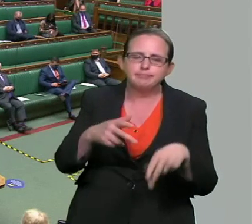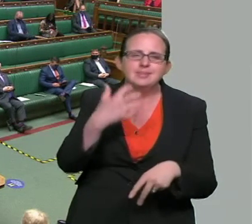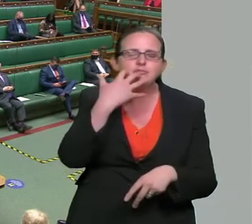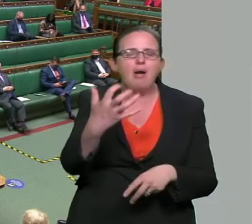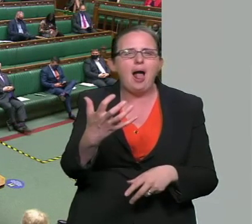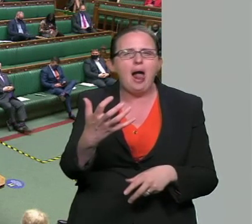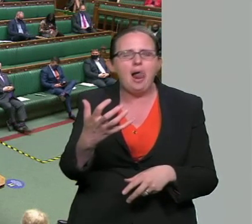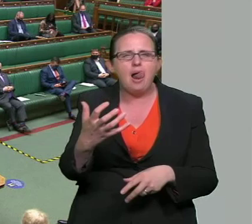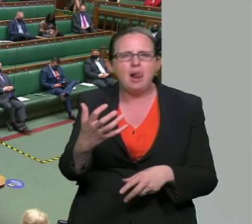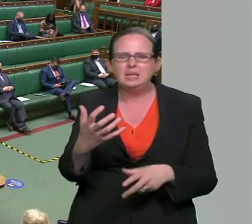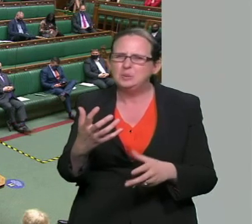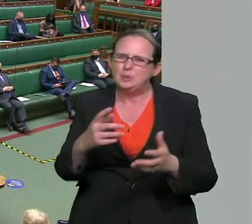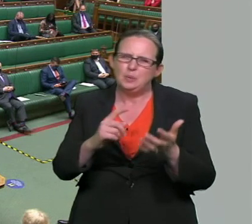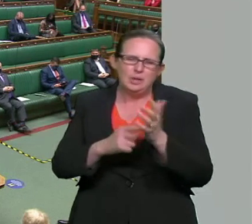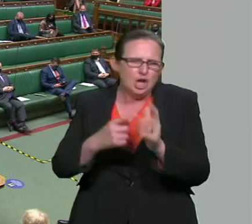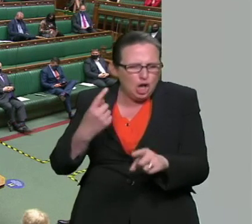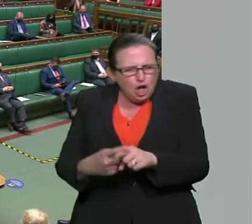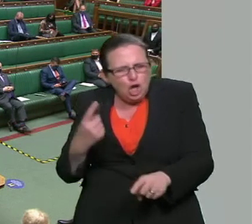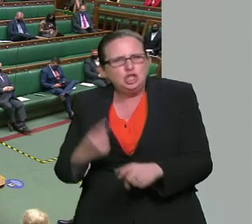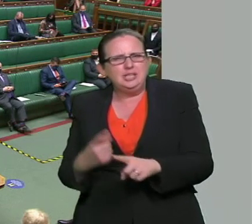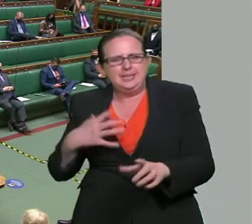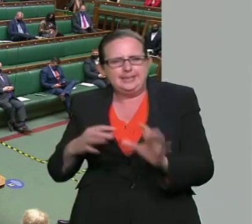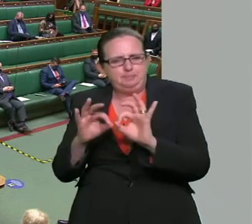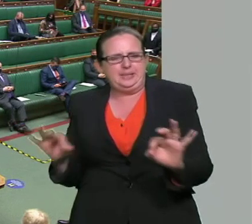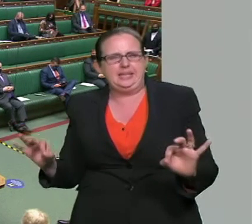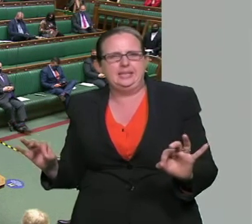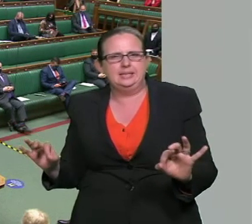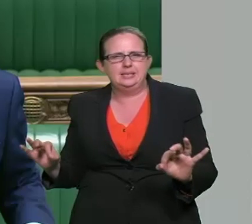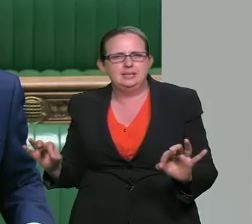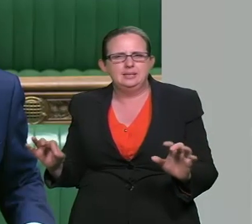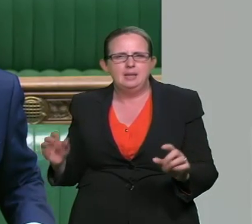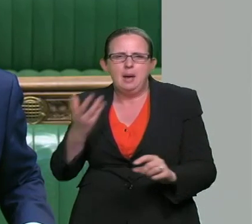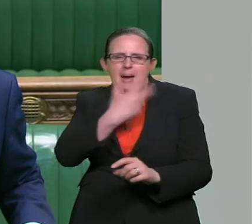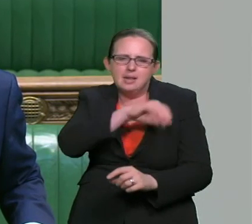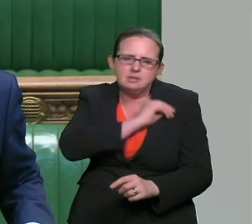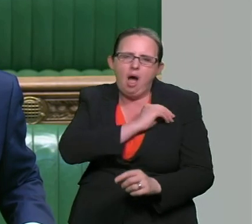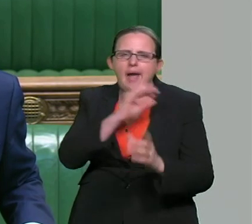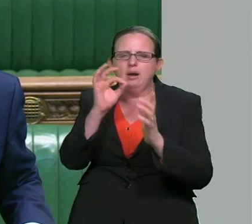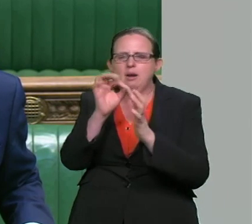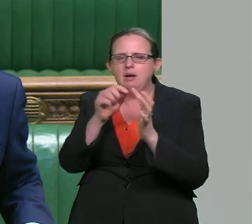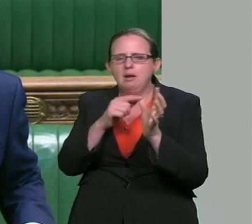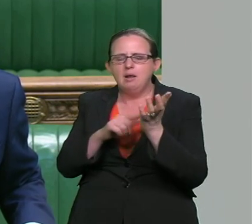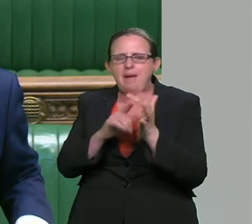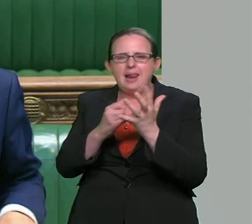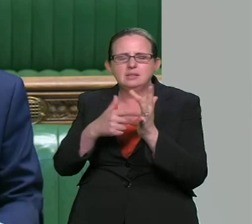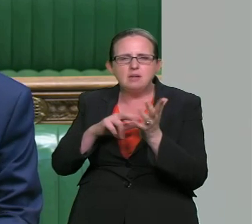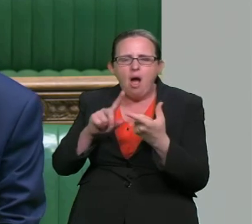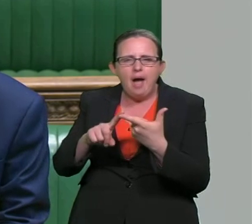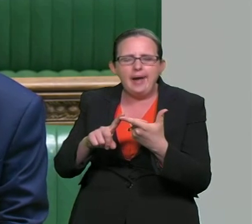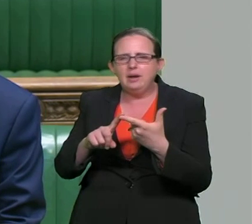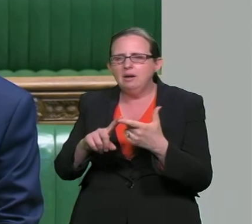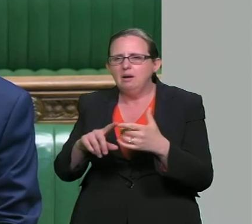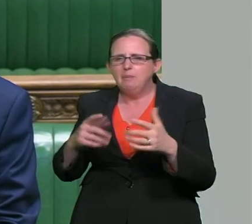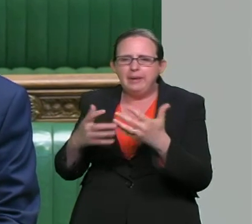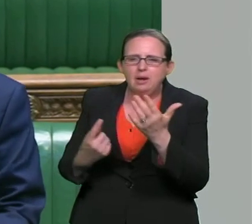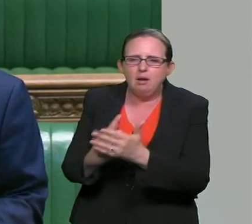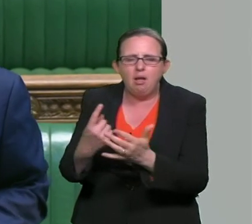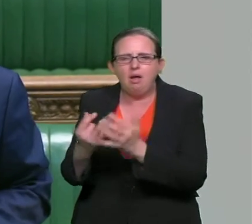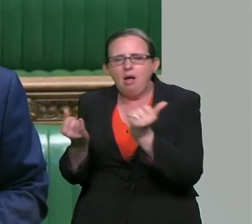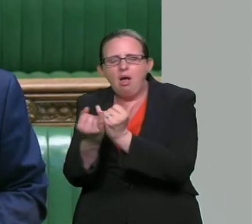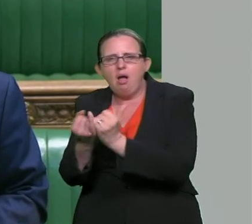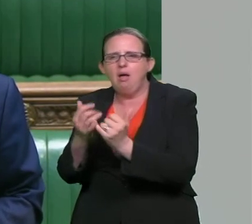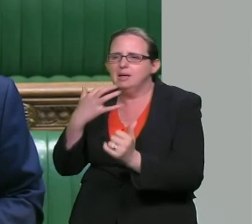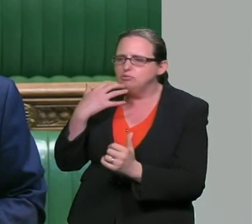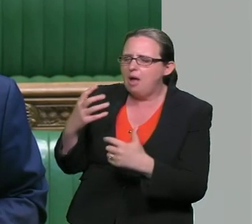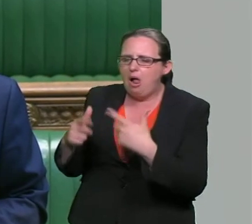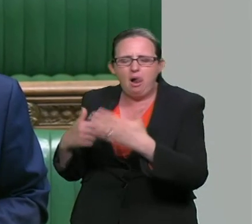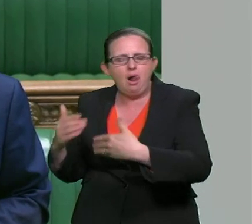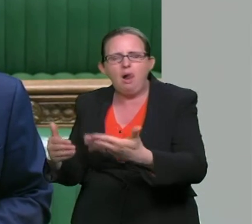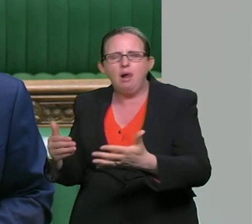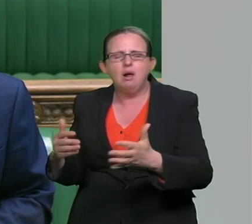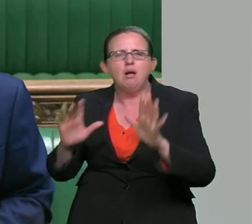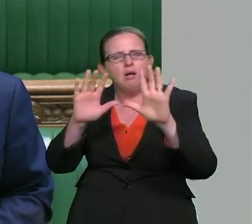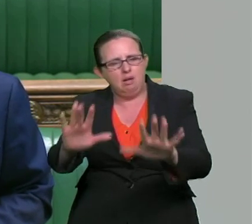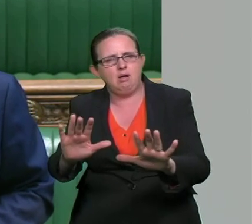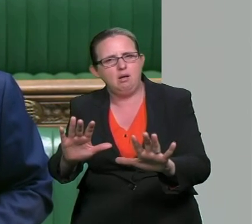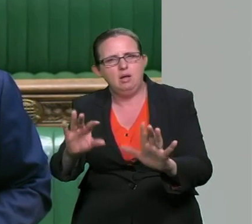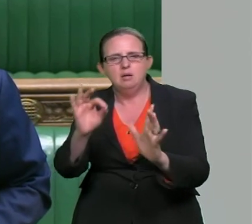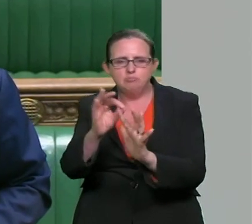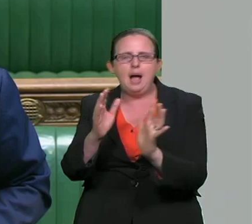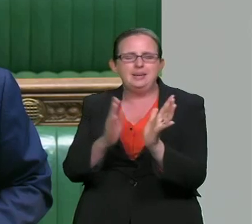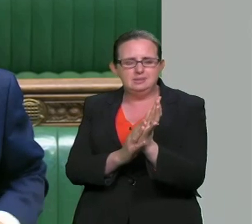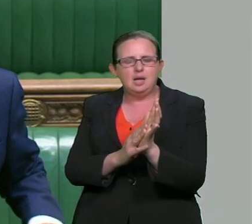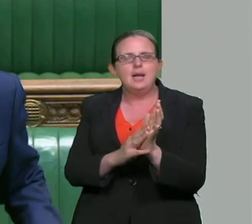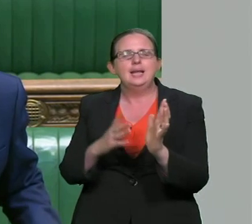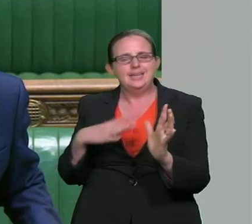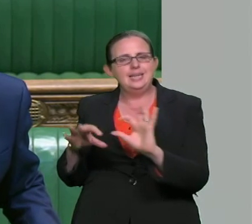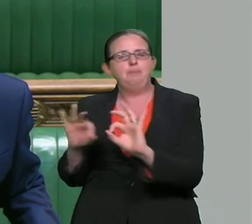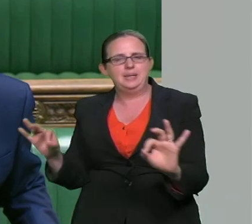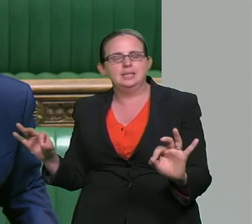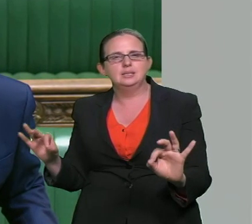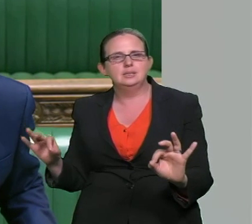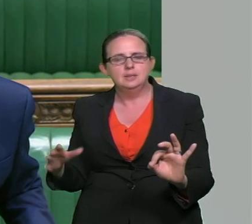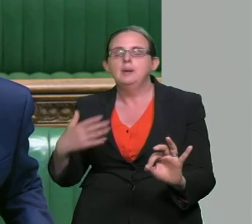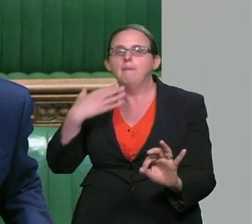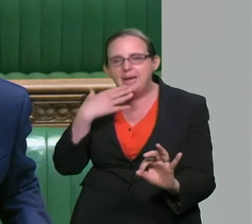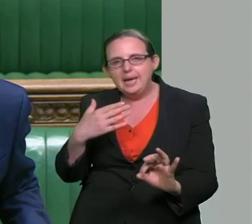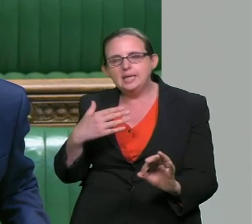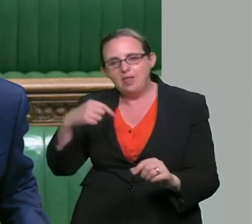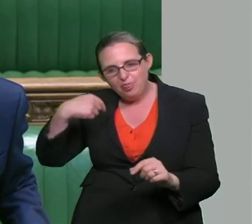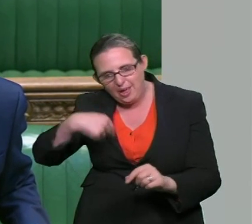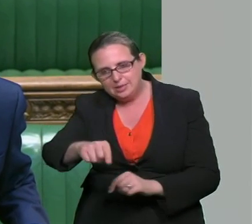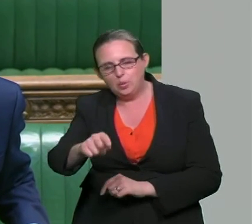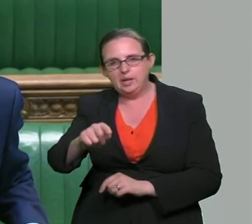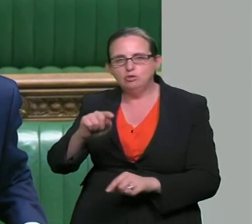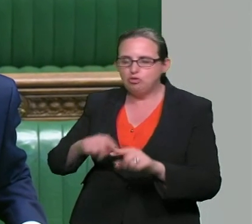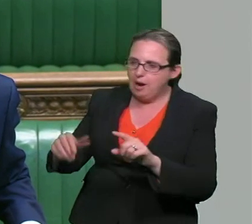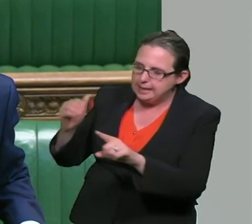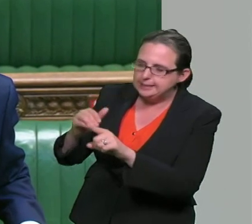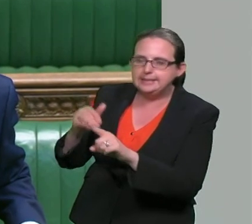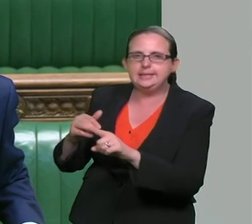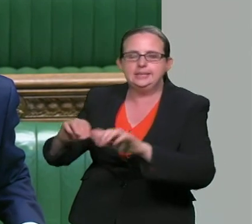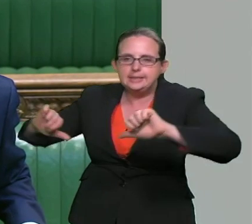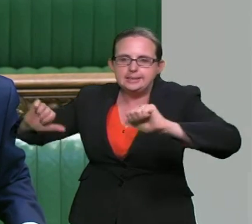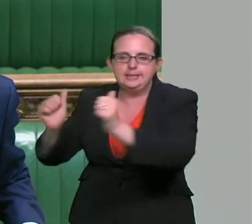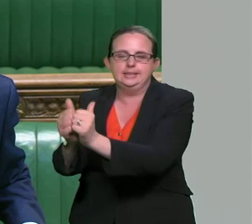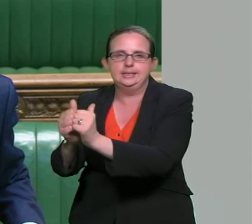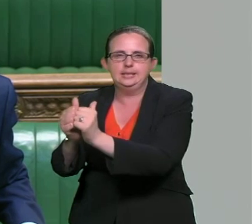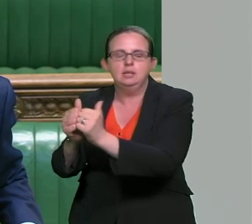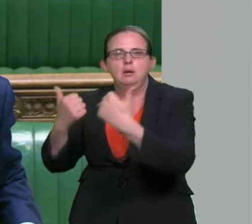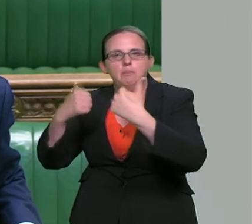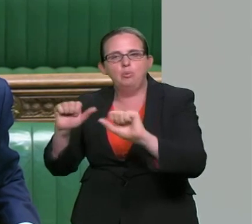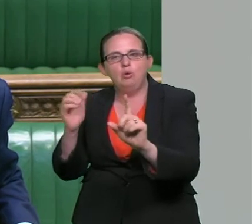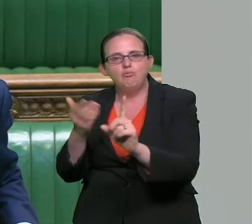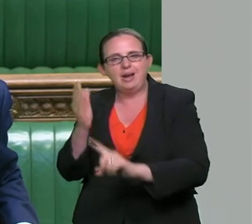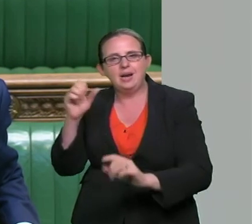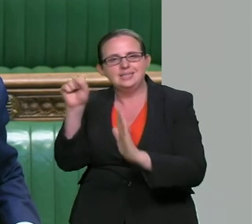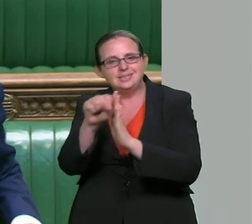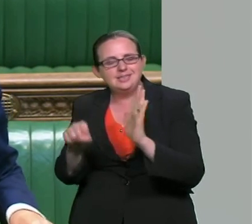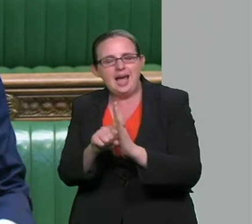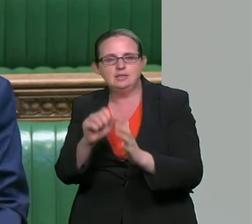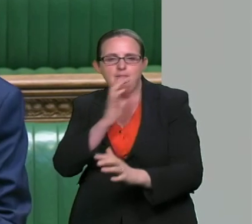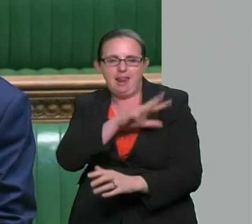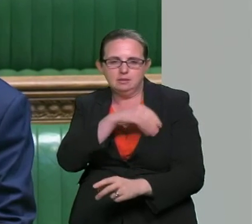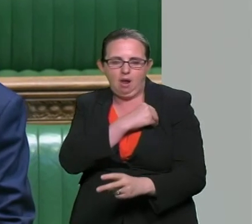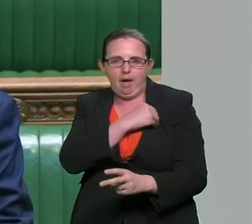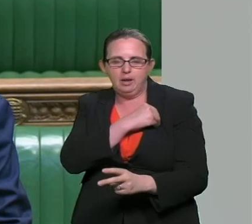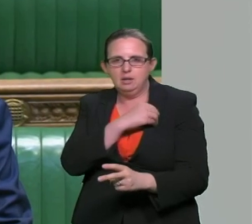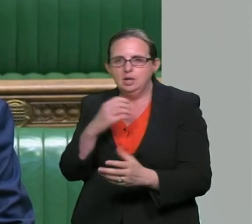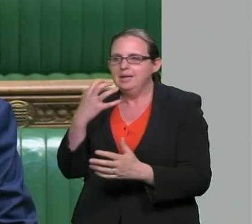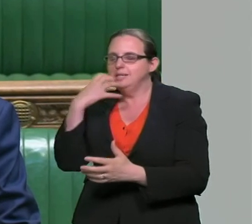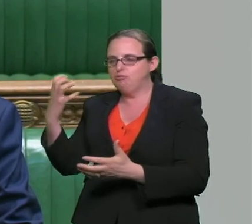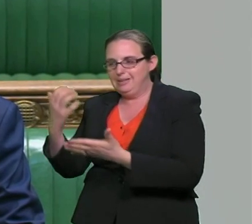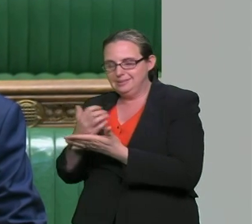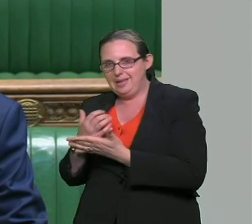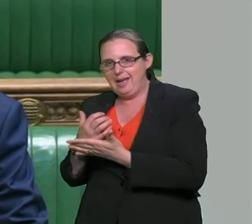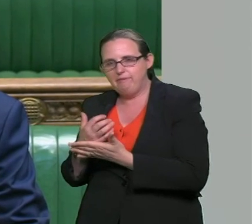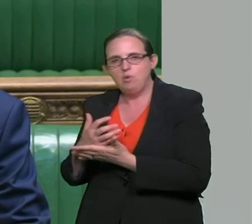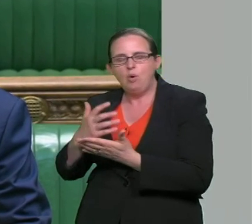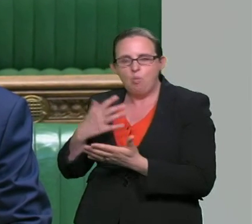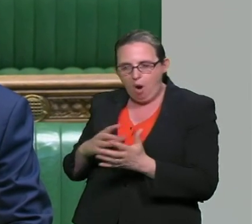For too many people in Palestine, the promise of an end to the occupation and a recognised sovereign Palestinian state feels more distant than ever, so will the Prime Minister take the opportunity this weekend to press for renewed international agreement to finally recognise the state of Palestine, alongside a safe and secure Israel; to stop the expansion of illegal